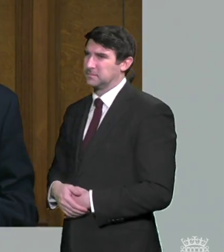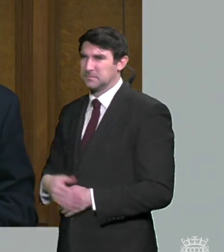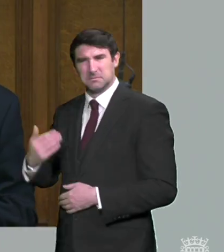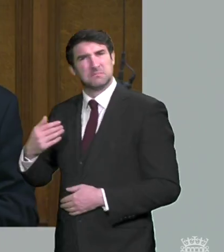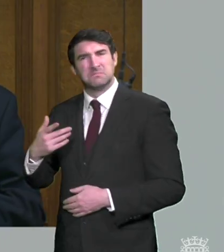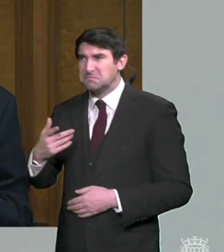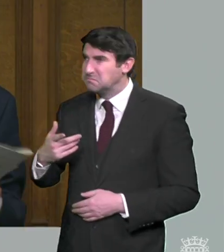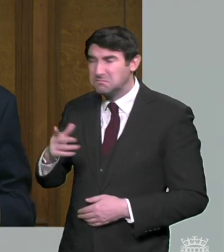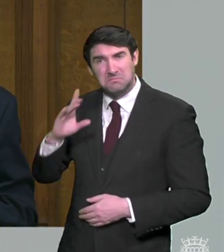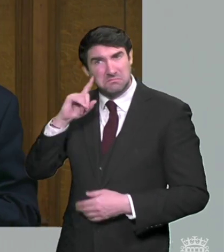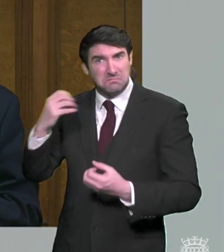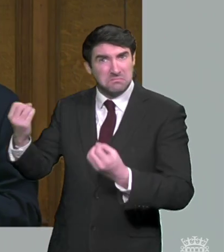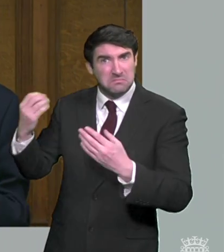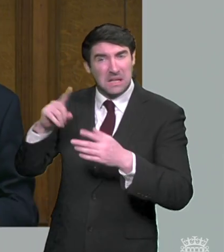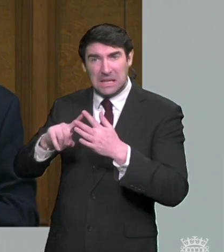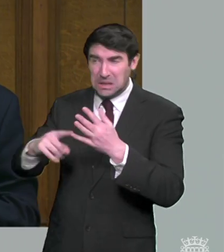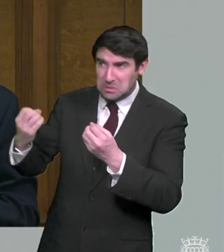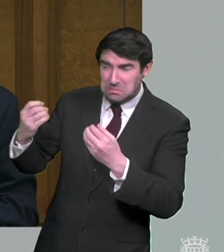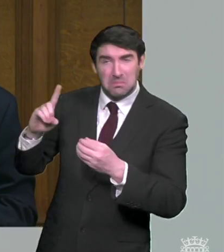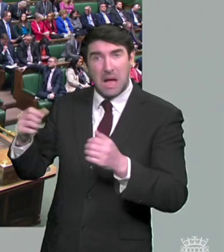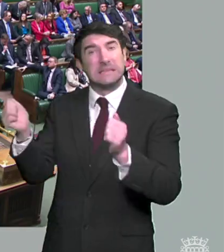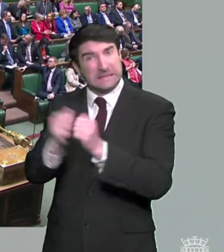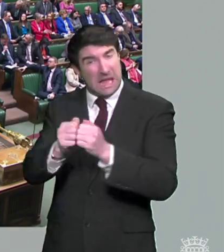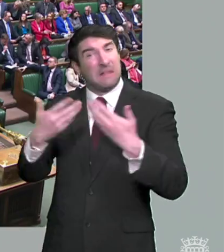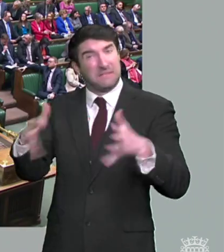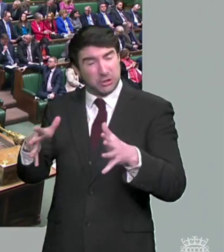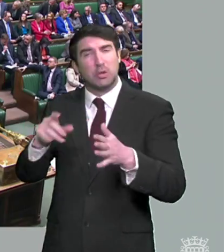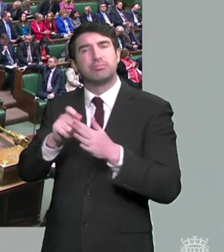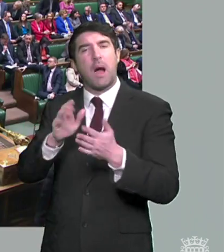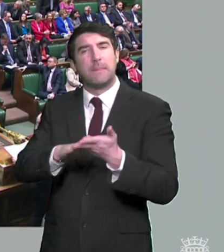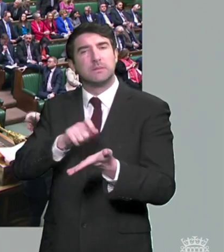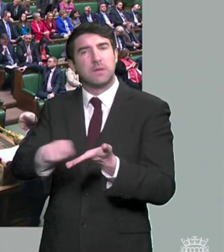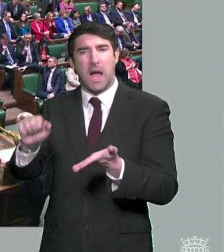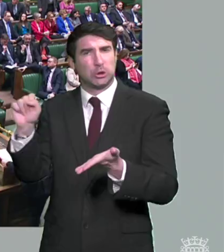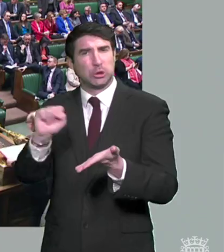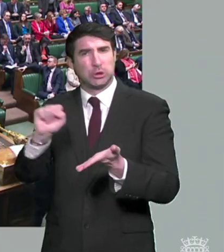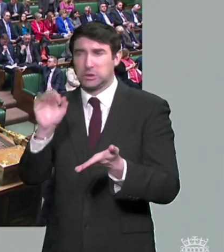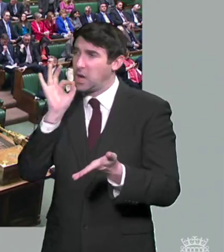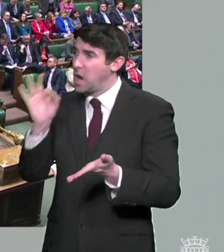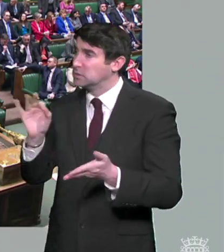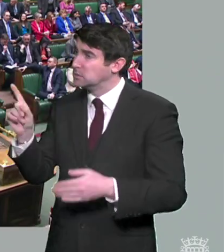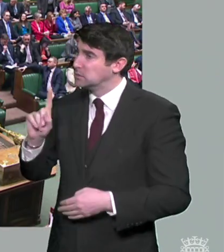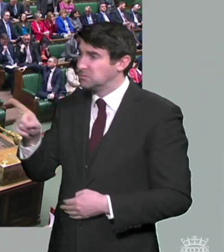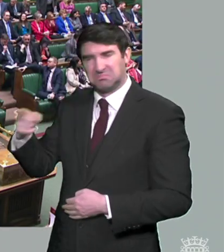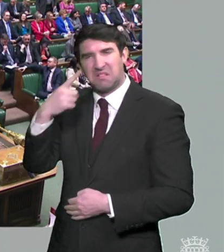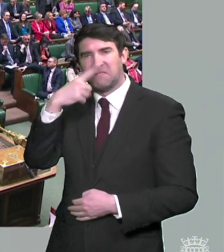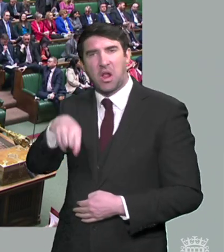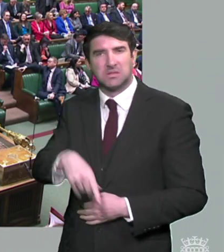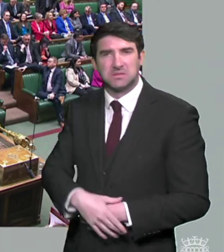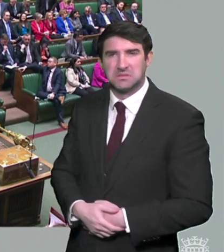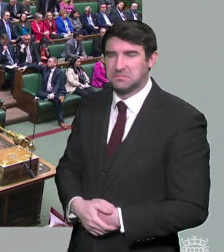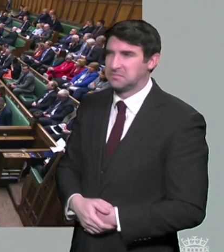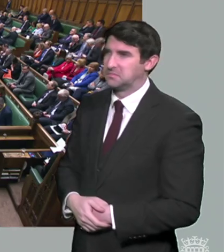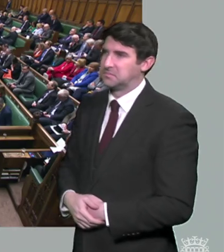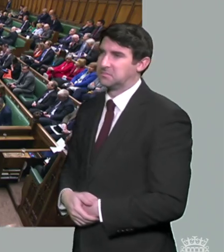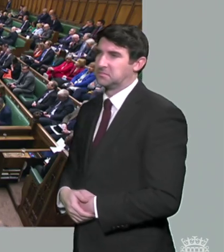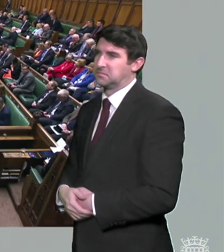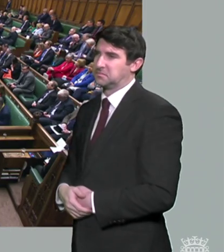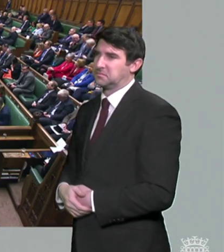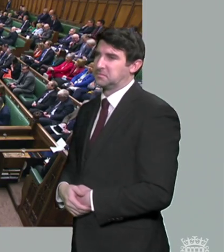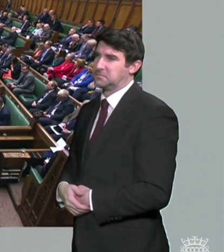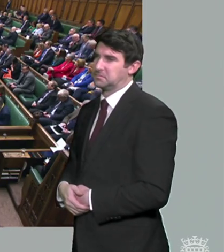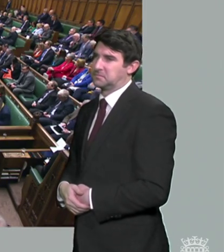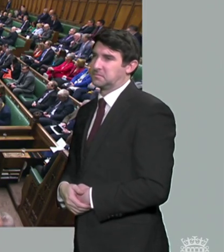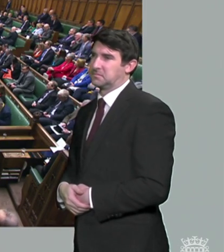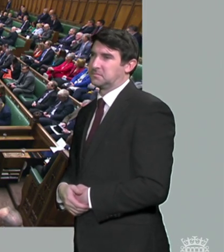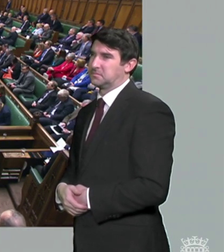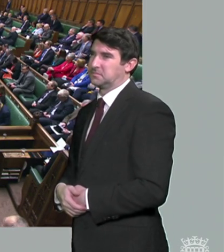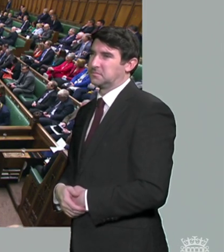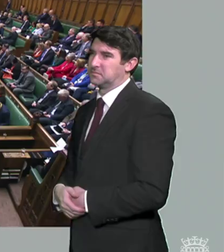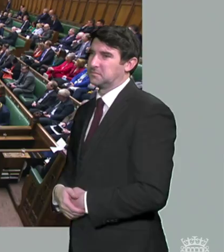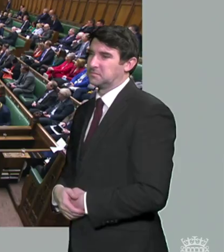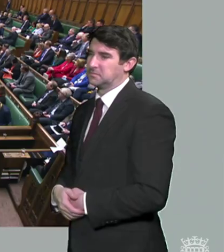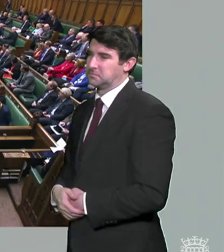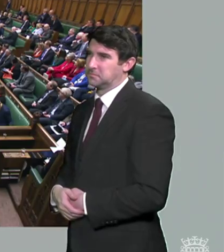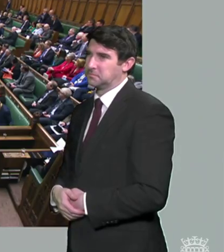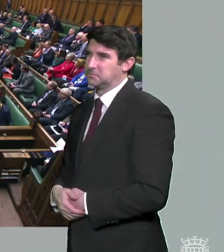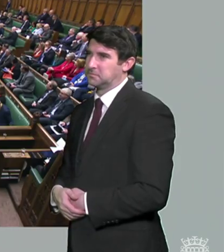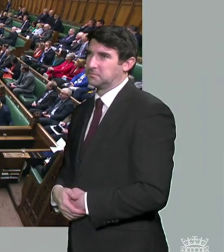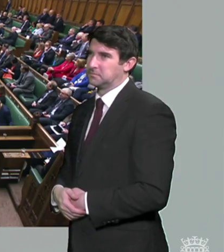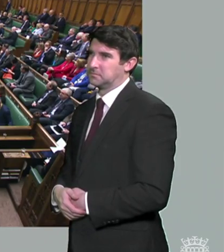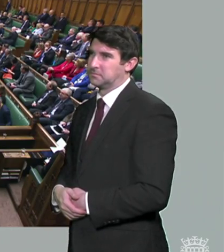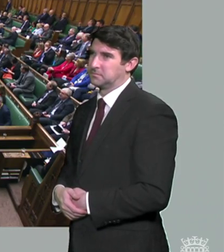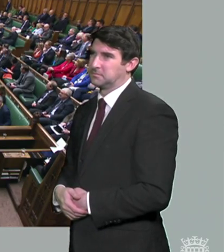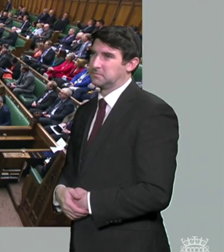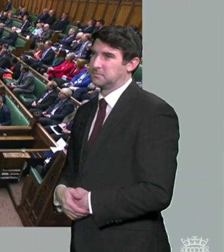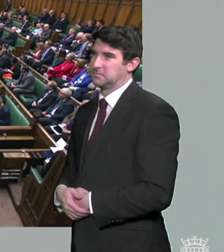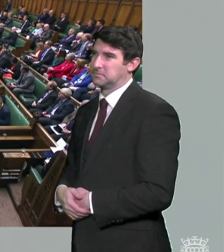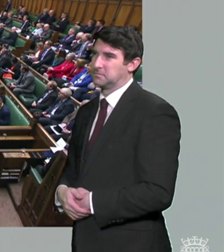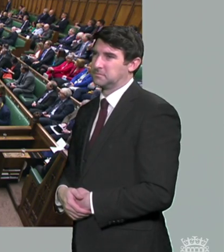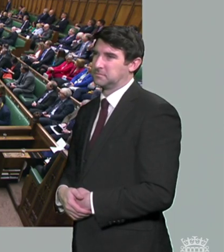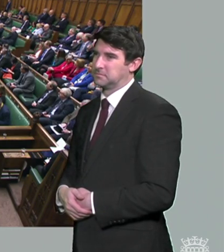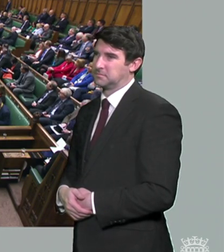Can the Secretary of State confirm whether that is true and whether he has seen the deal himself yet?